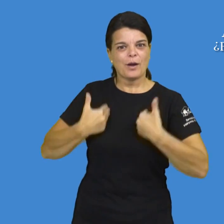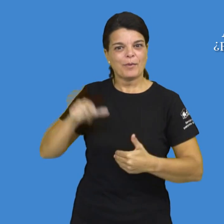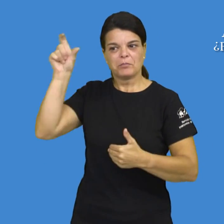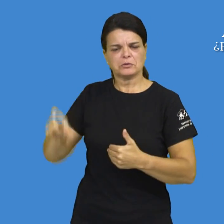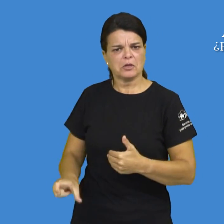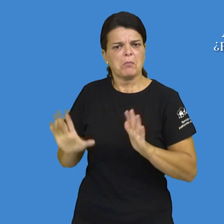persona